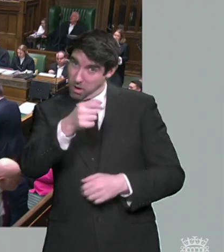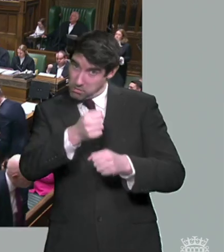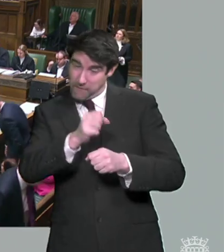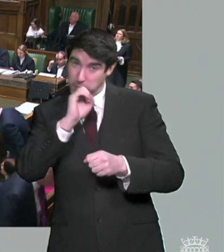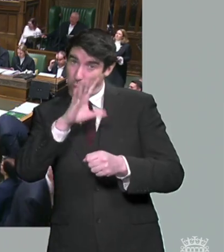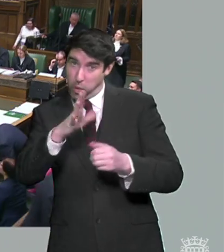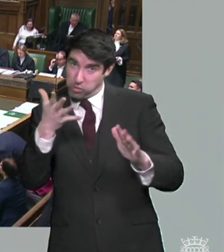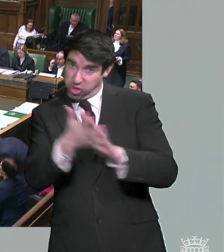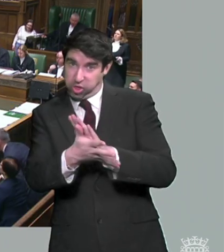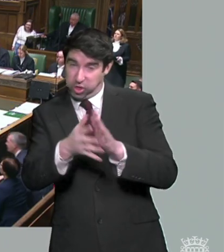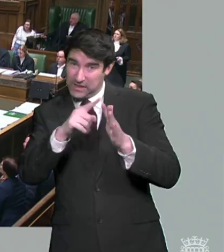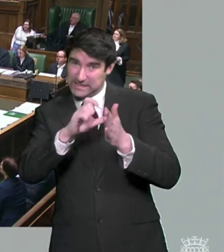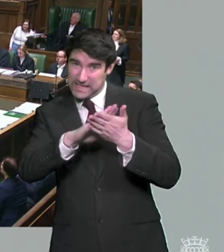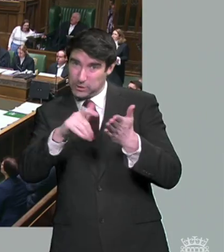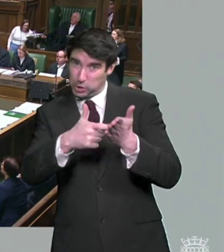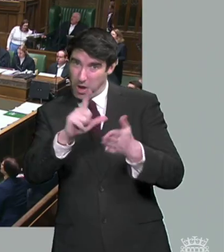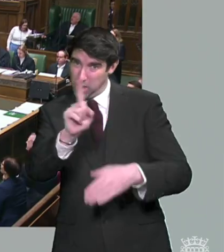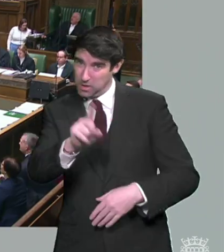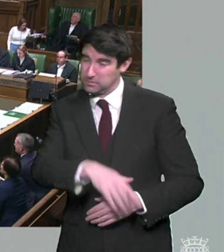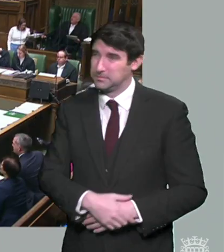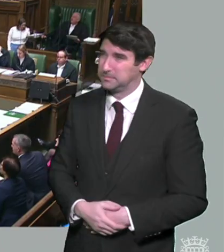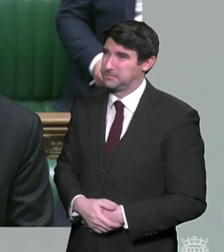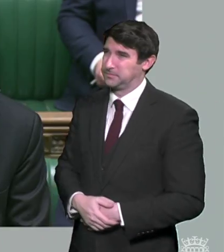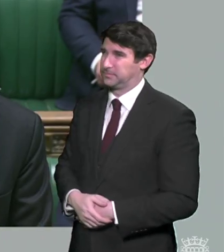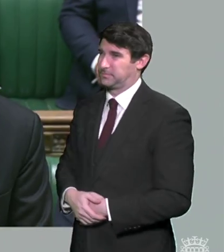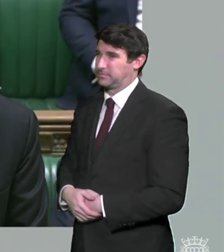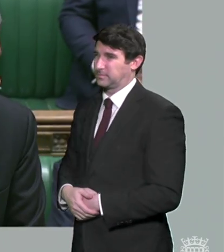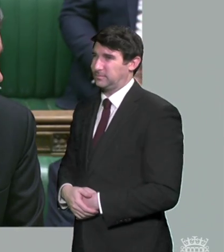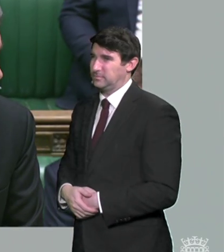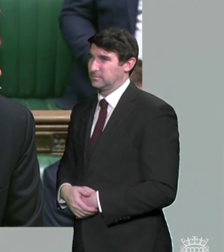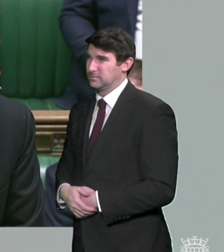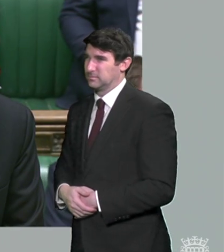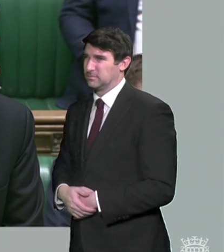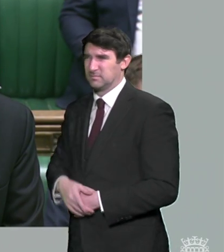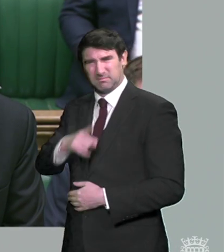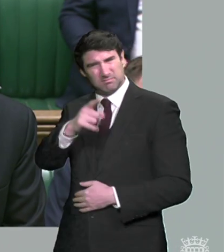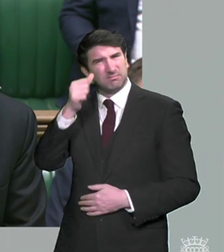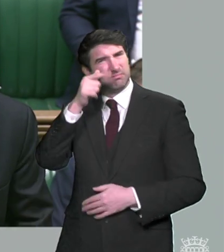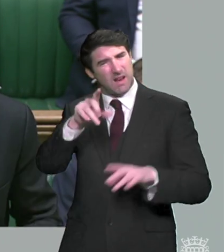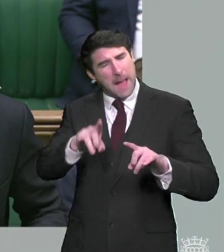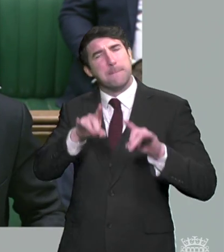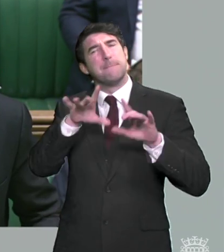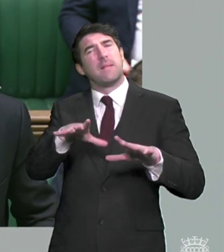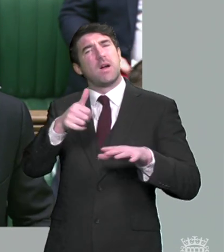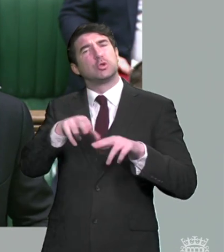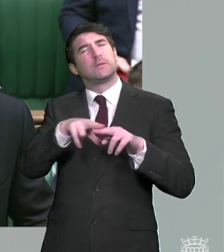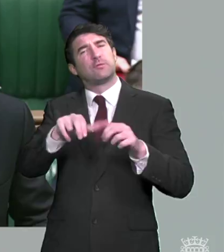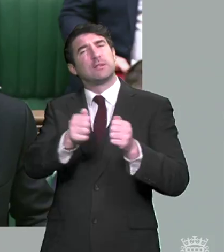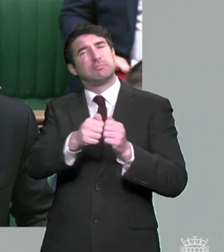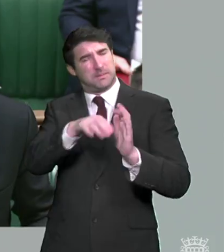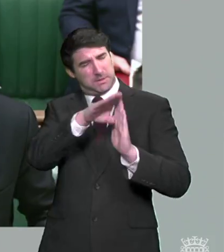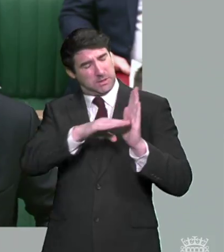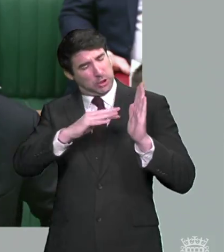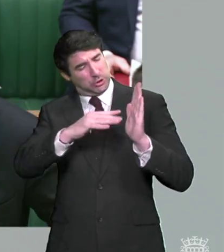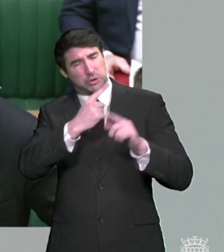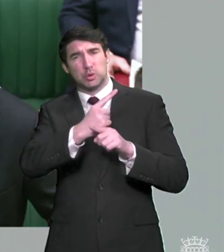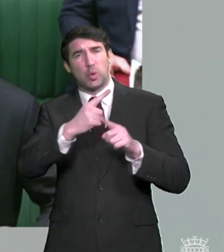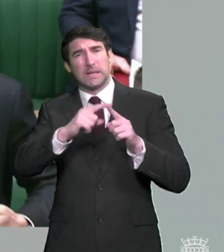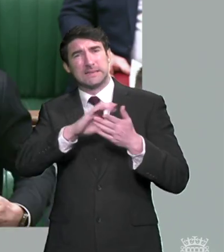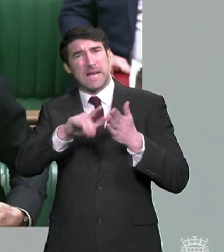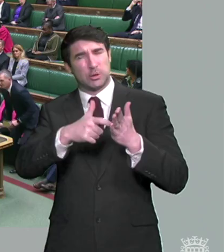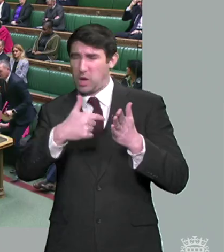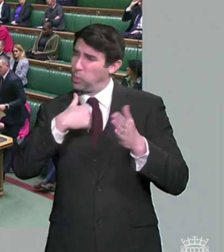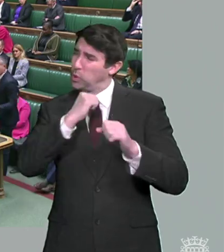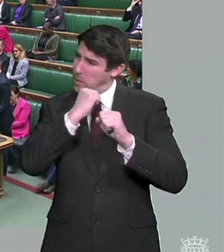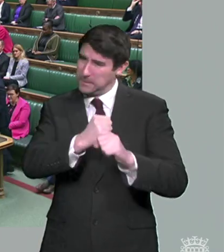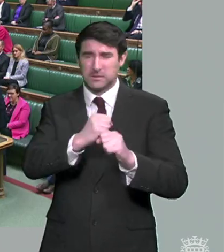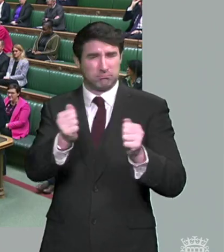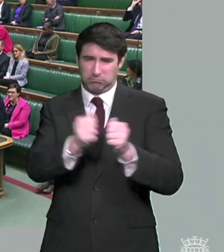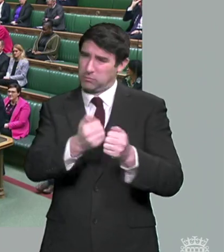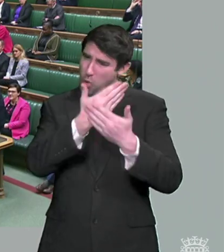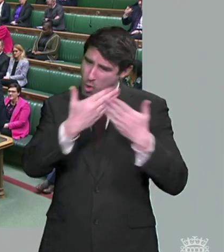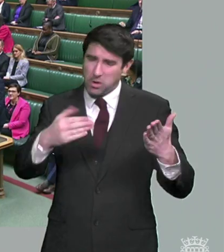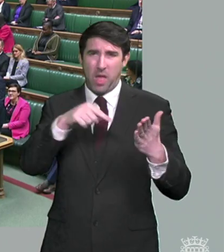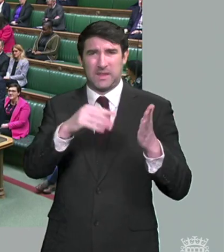The honourable Gentleman knows perfectly well that there is a commitment to the convention in the Belfast/Good Friday agreement, and we remain steadfastly committed to that agreement.